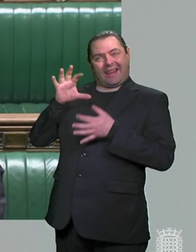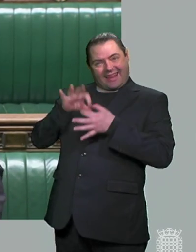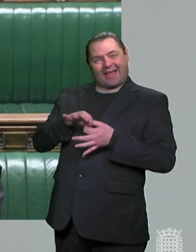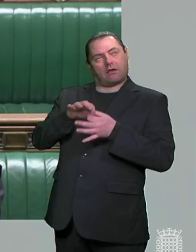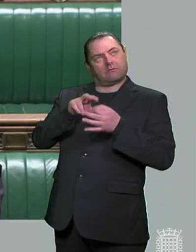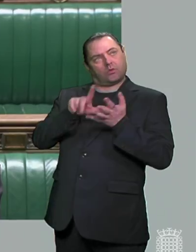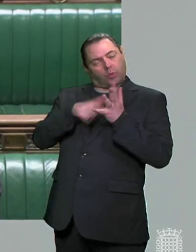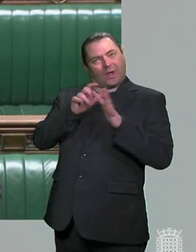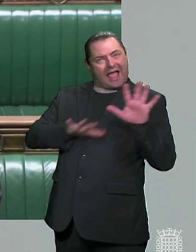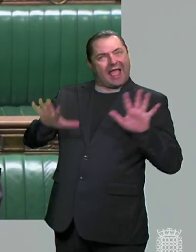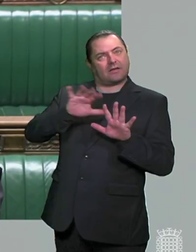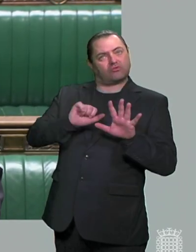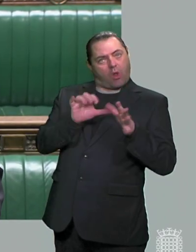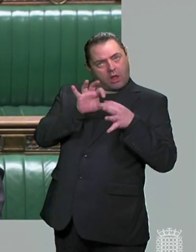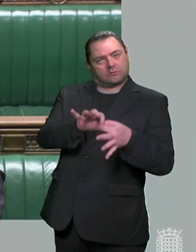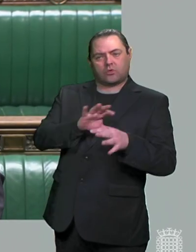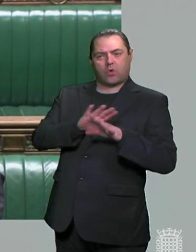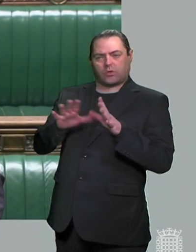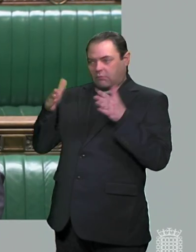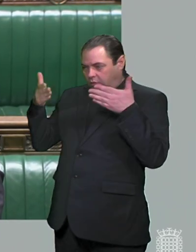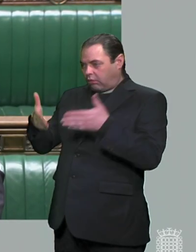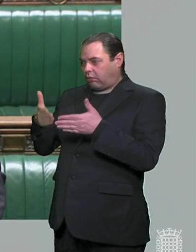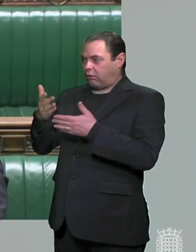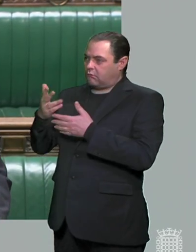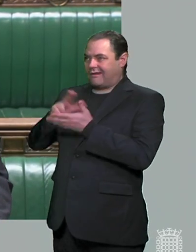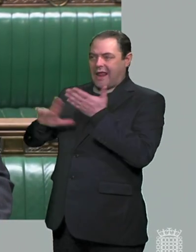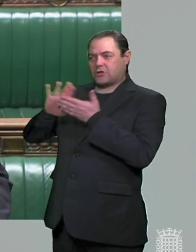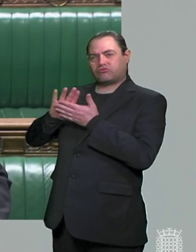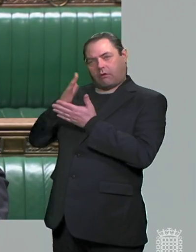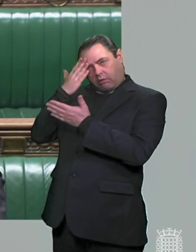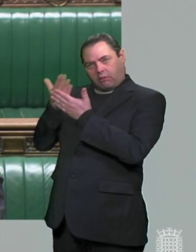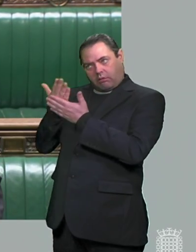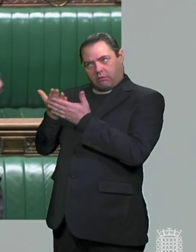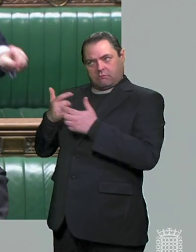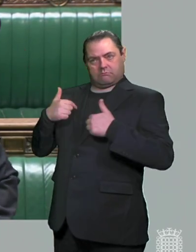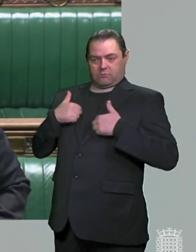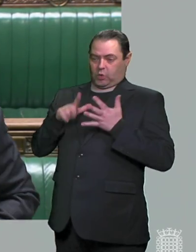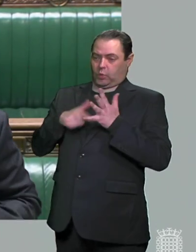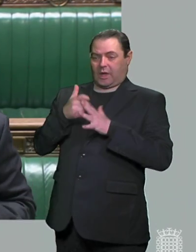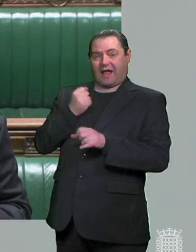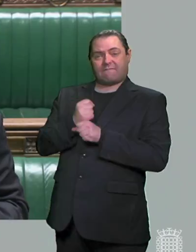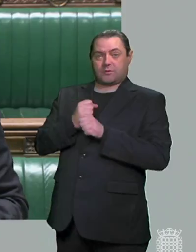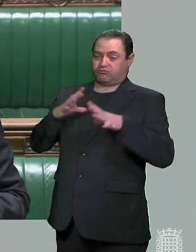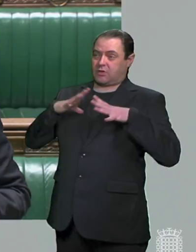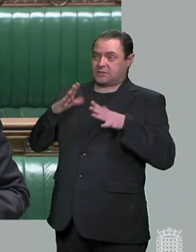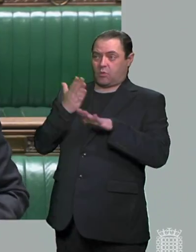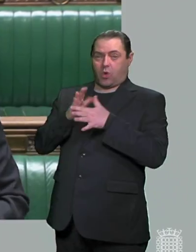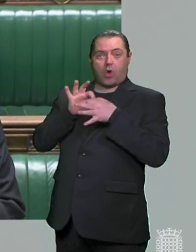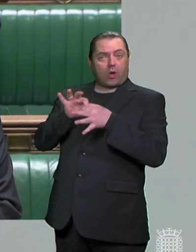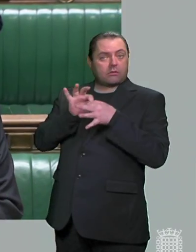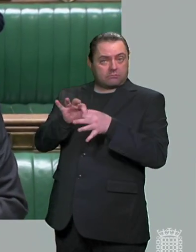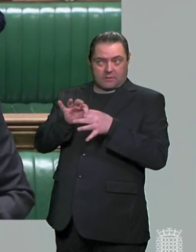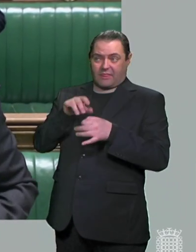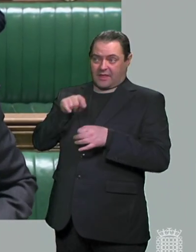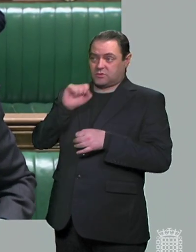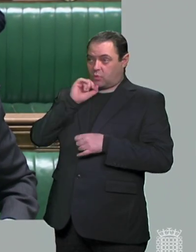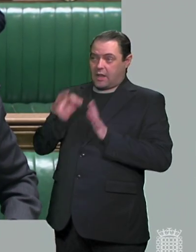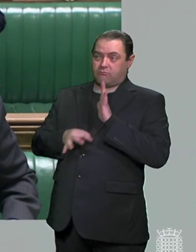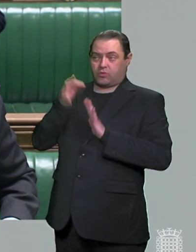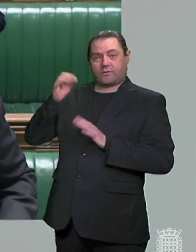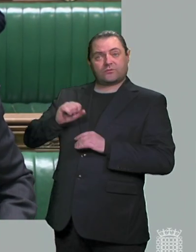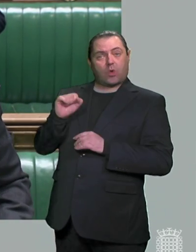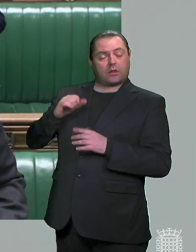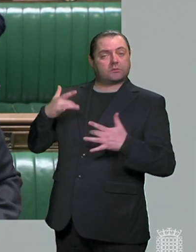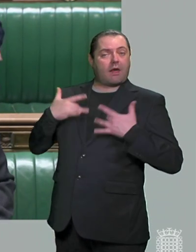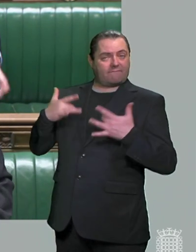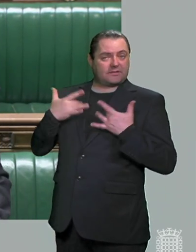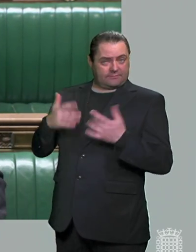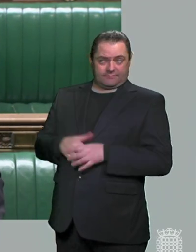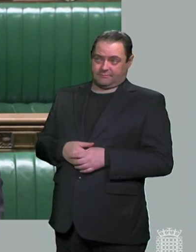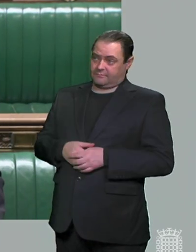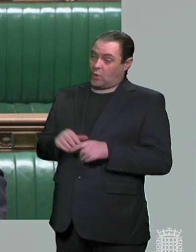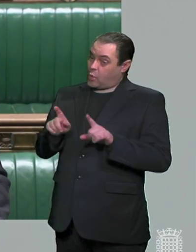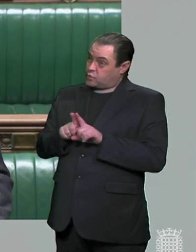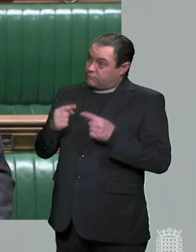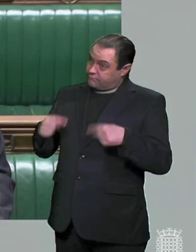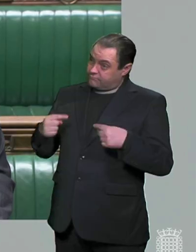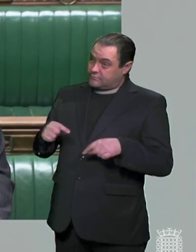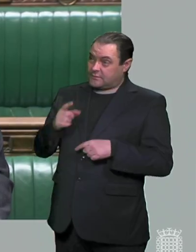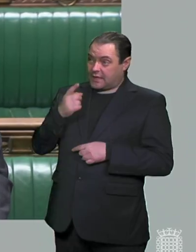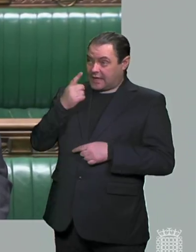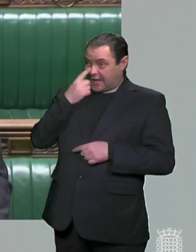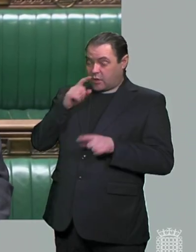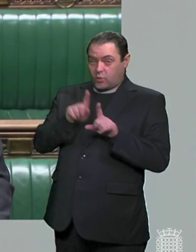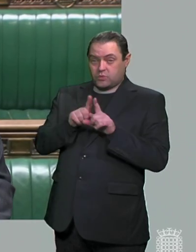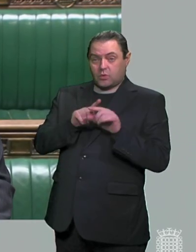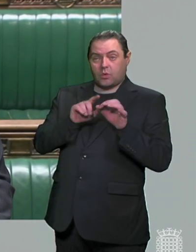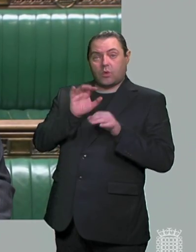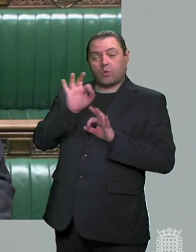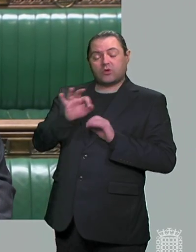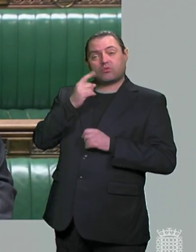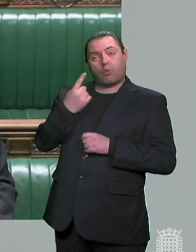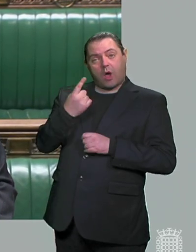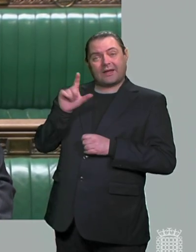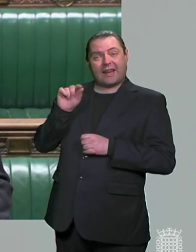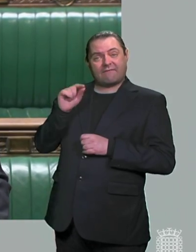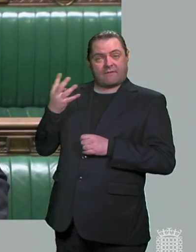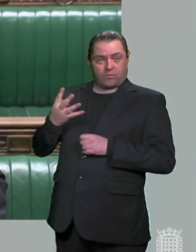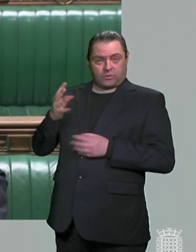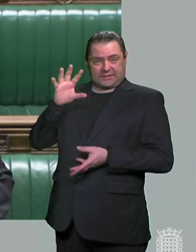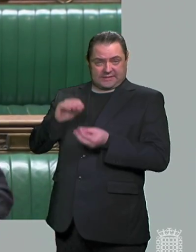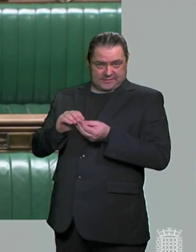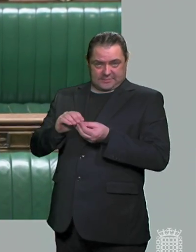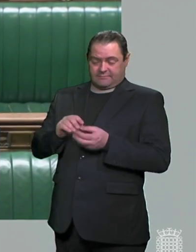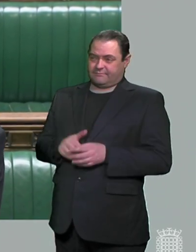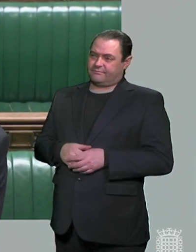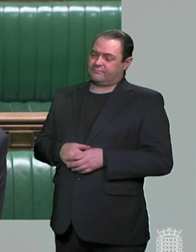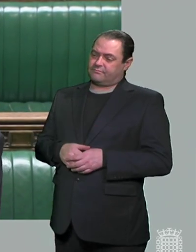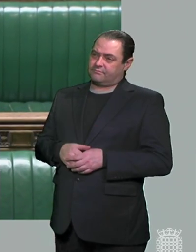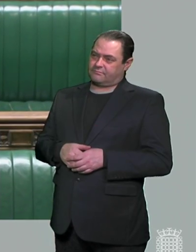My offer to all those running in the contest is this: the United Kingdom Government stand ready to work with you, and that will be the real win for improving the lives of people in Scotland.